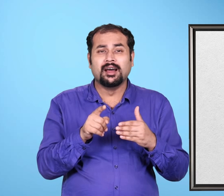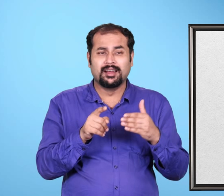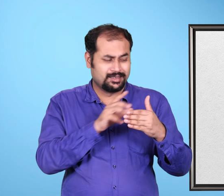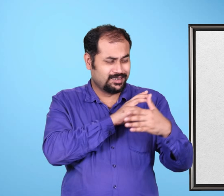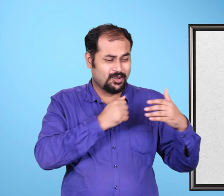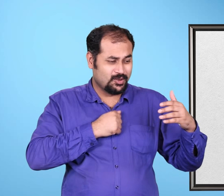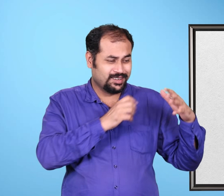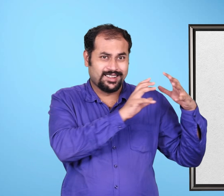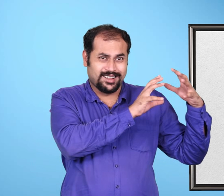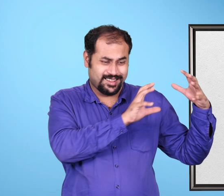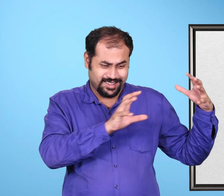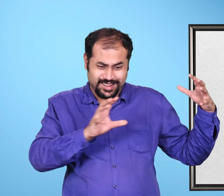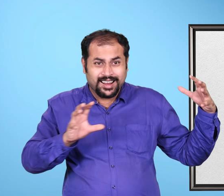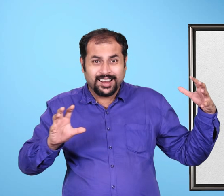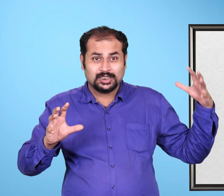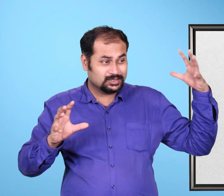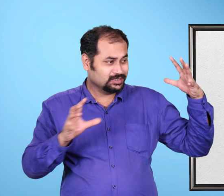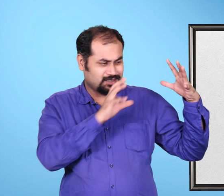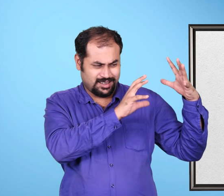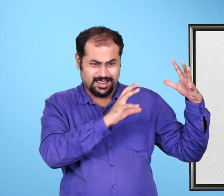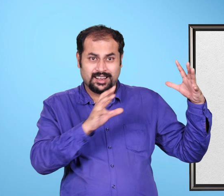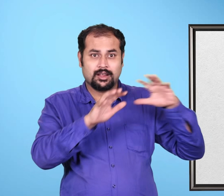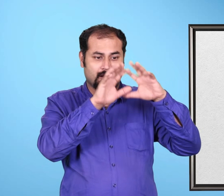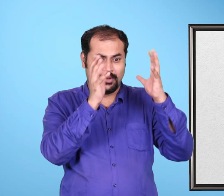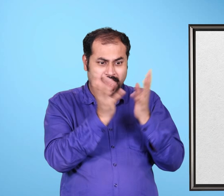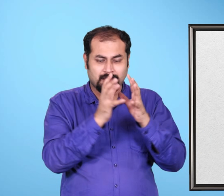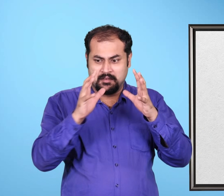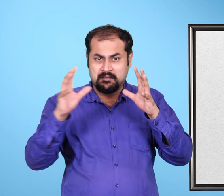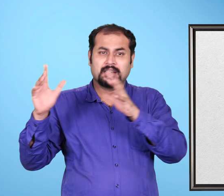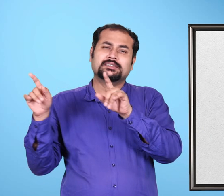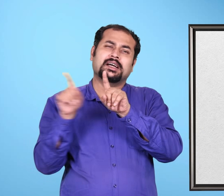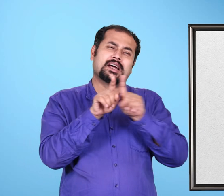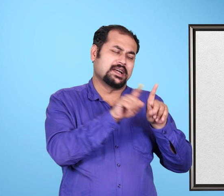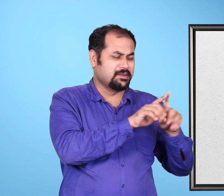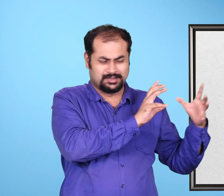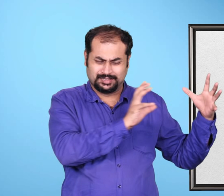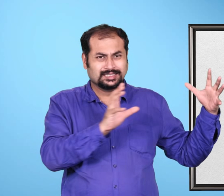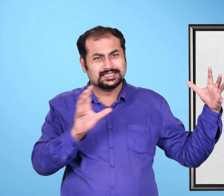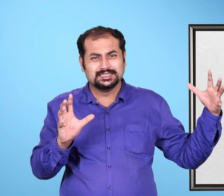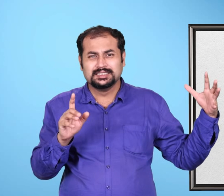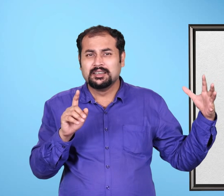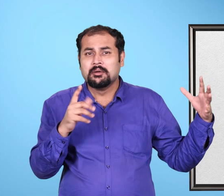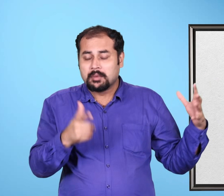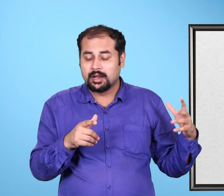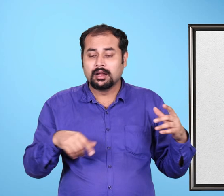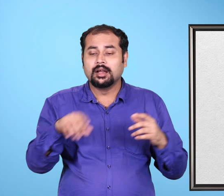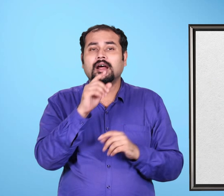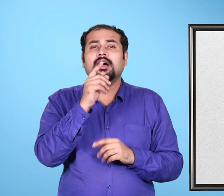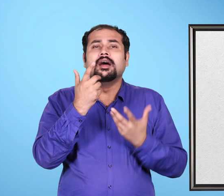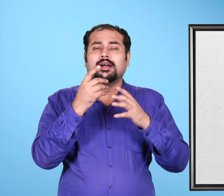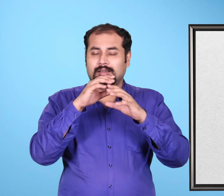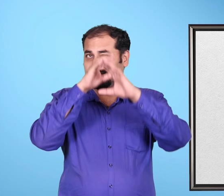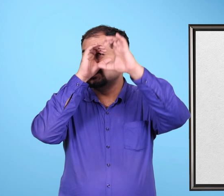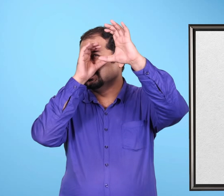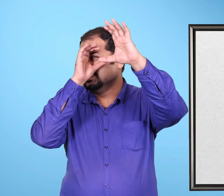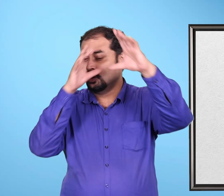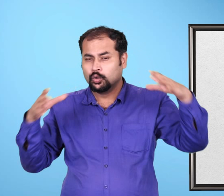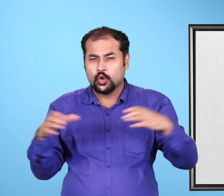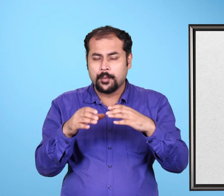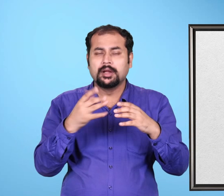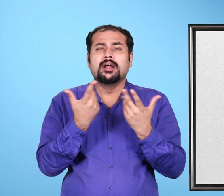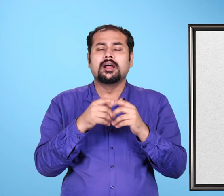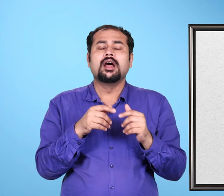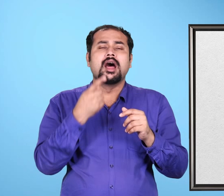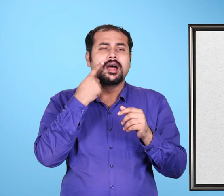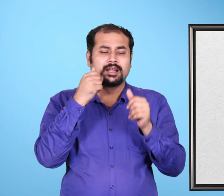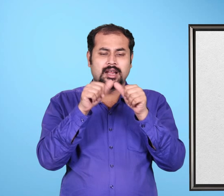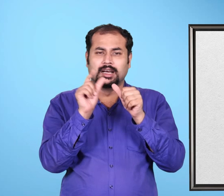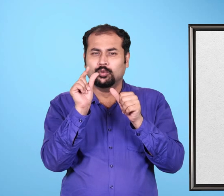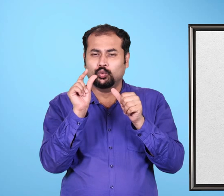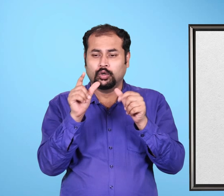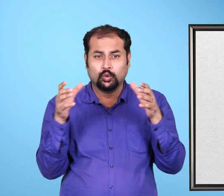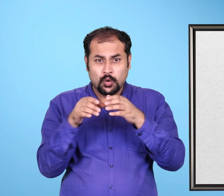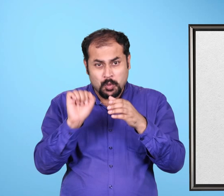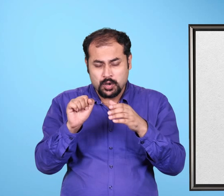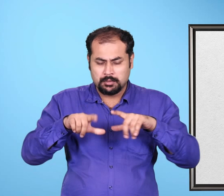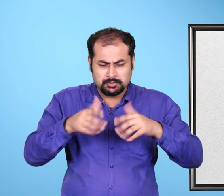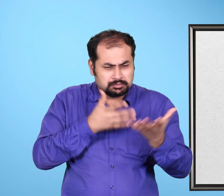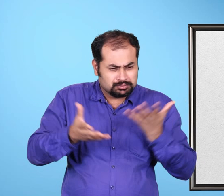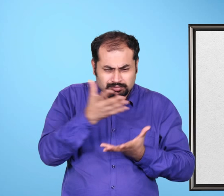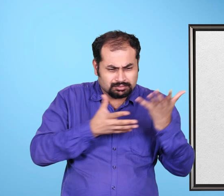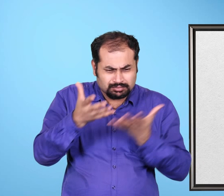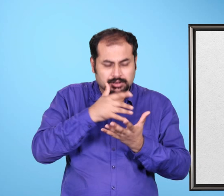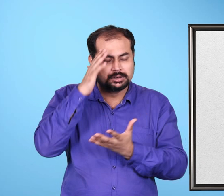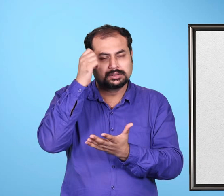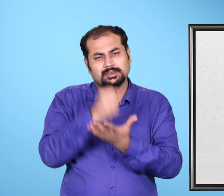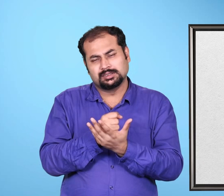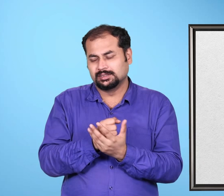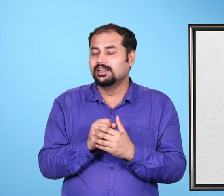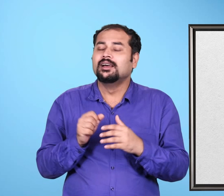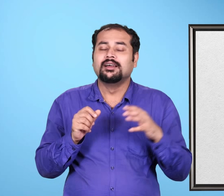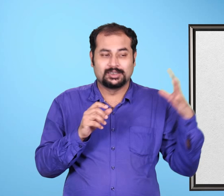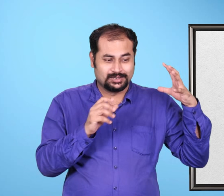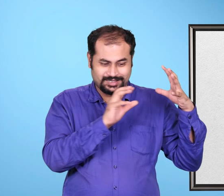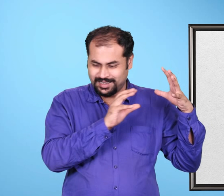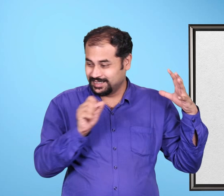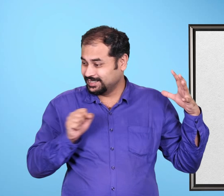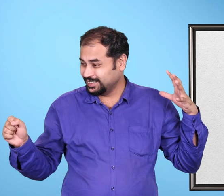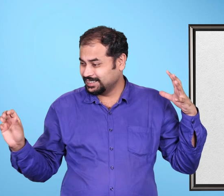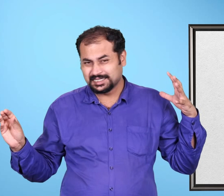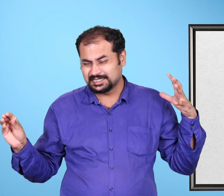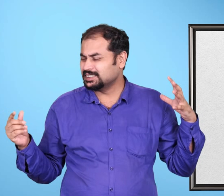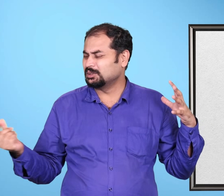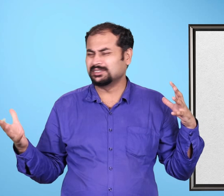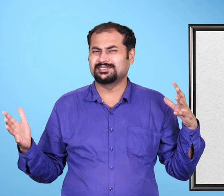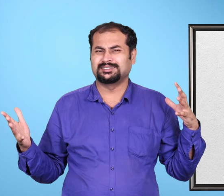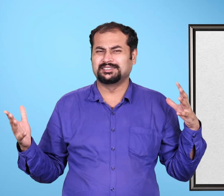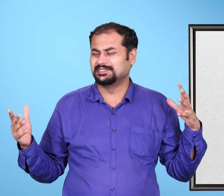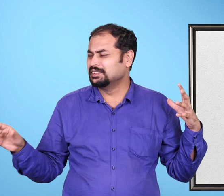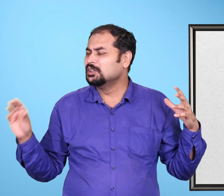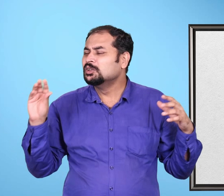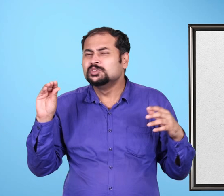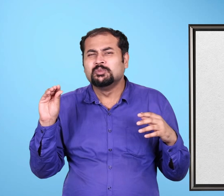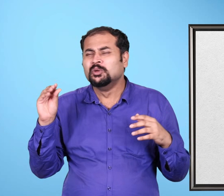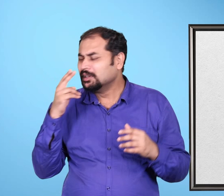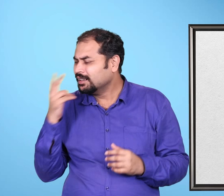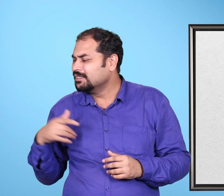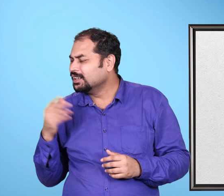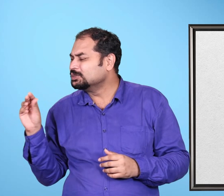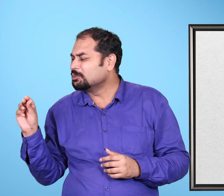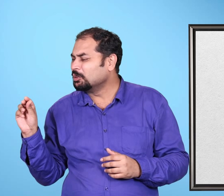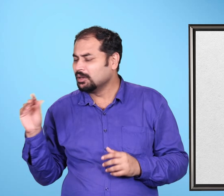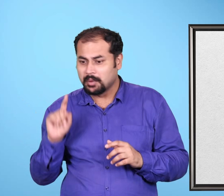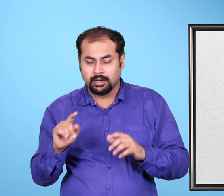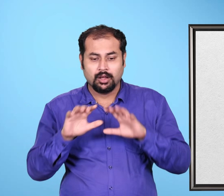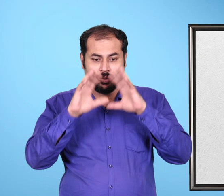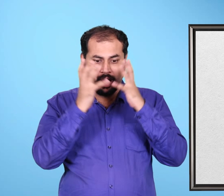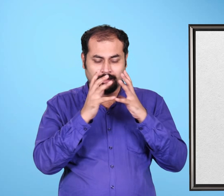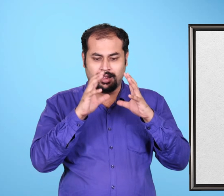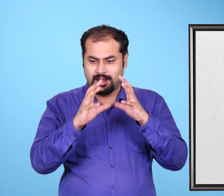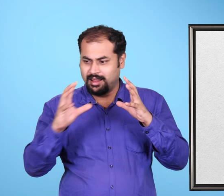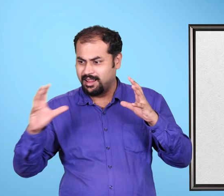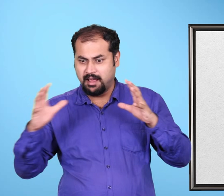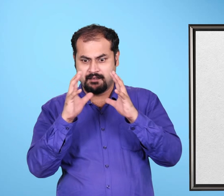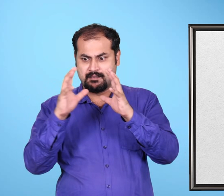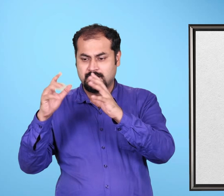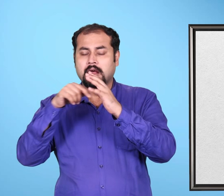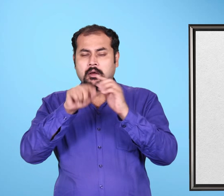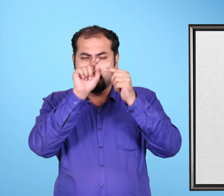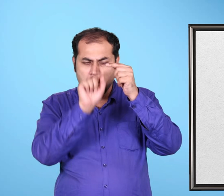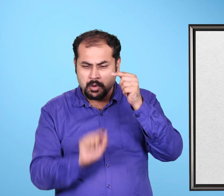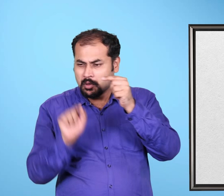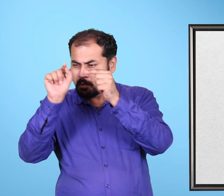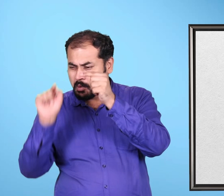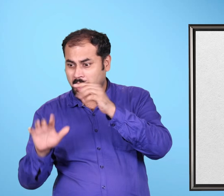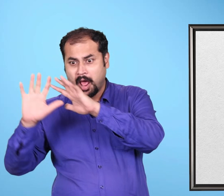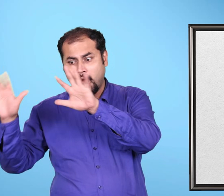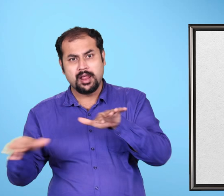Astronomical Union, a decision was taken that Pluto may be called a ‘dwarf planet’ it does not meet all the criteria